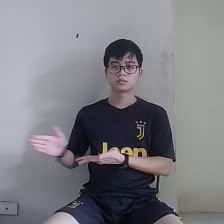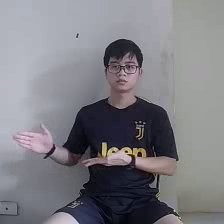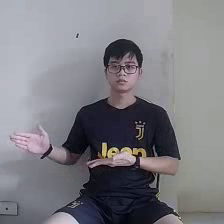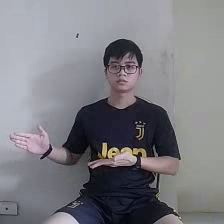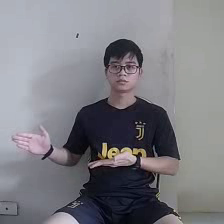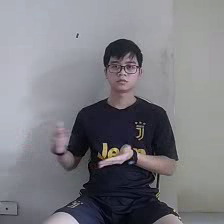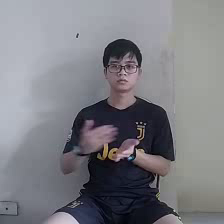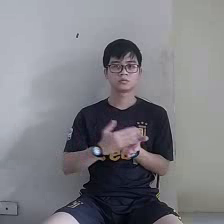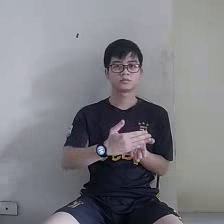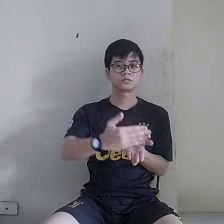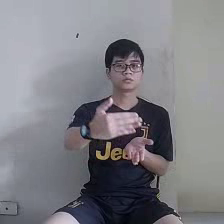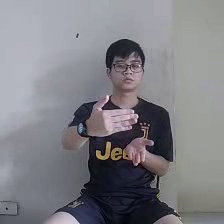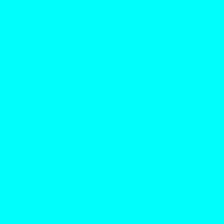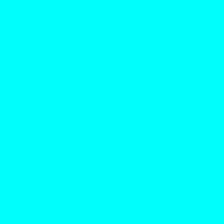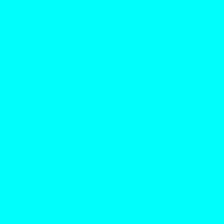San sẻ